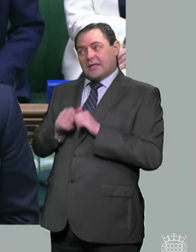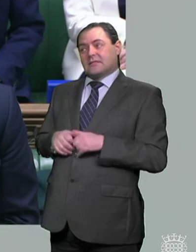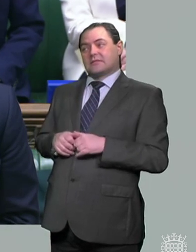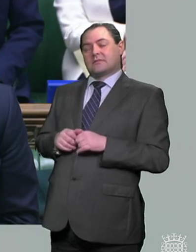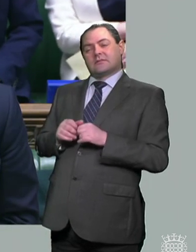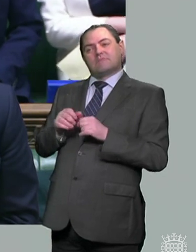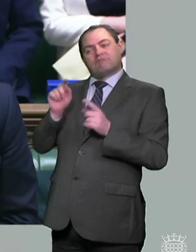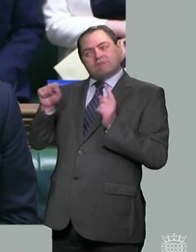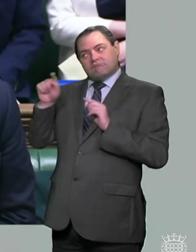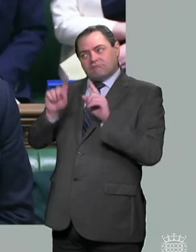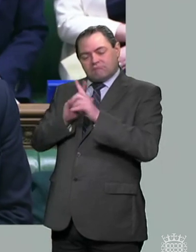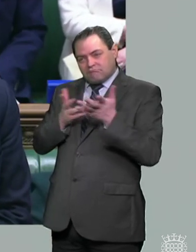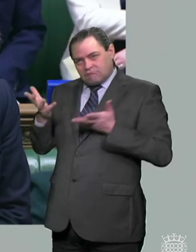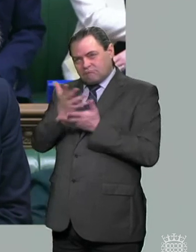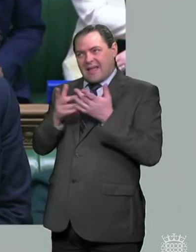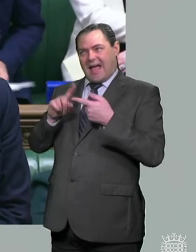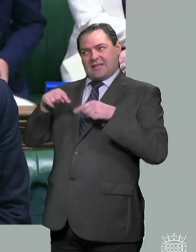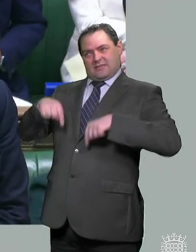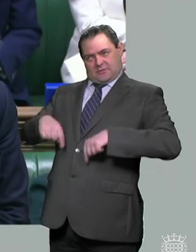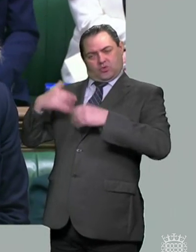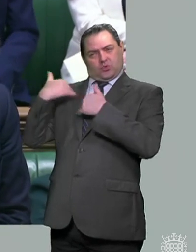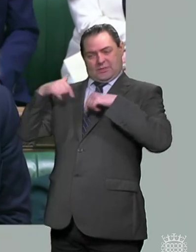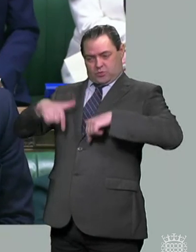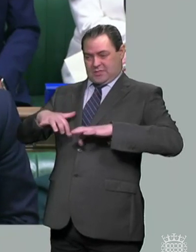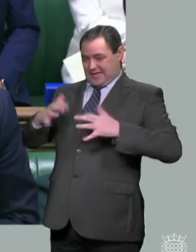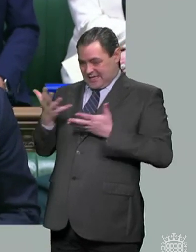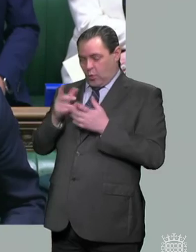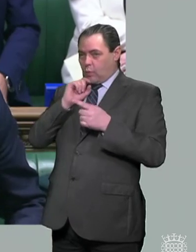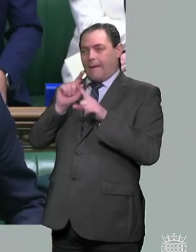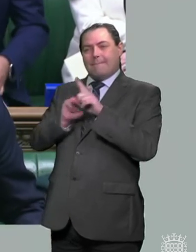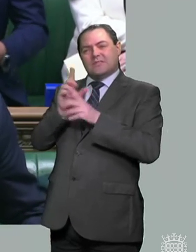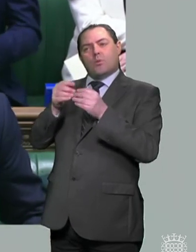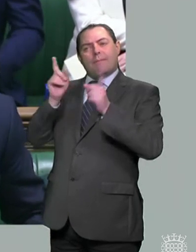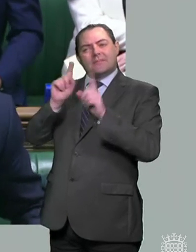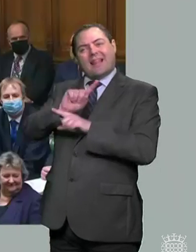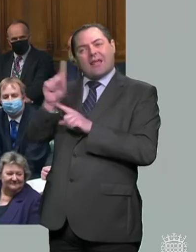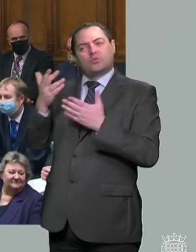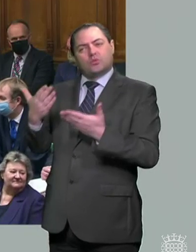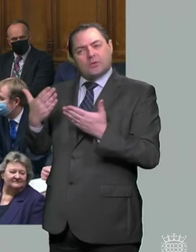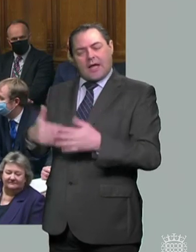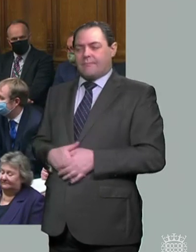In addition to my duties in this House, I shall have further such meetings later today.